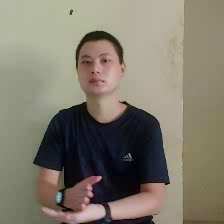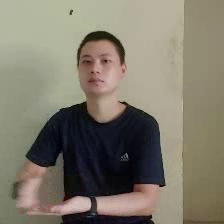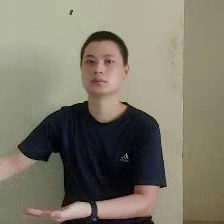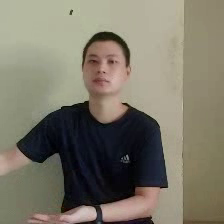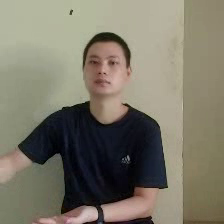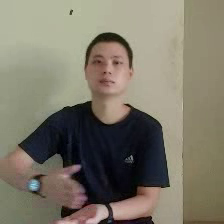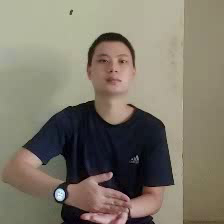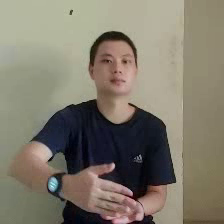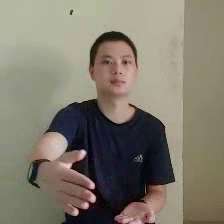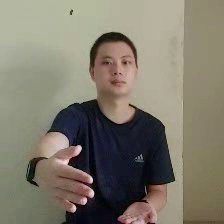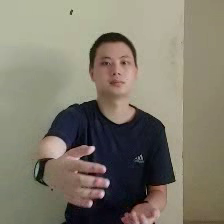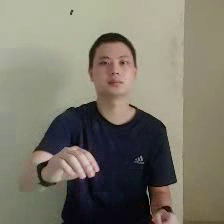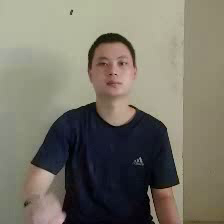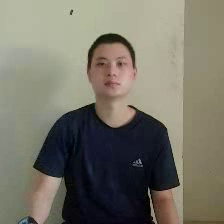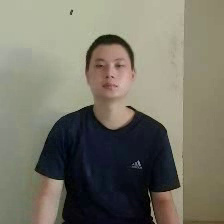San sẻ